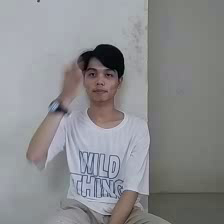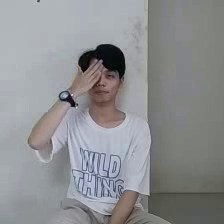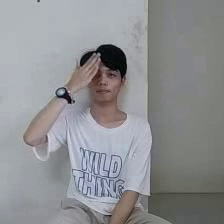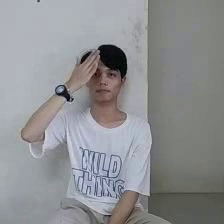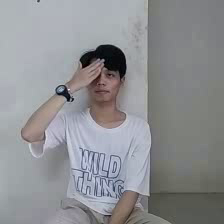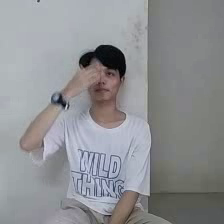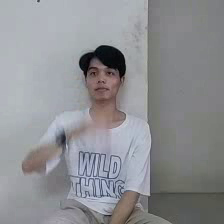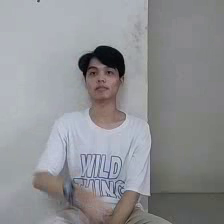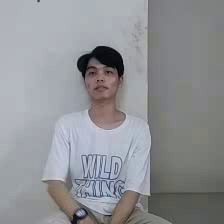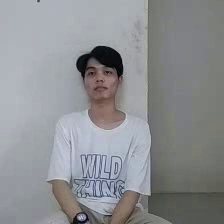Biết